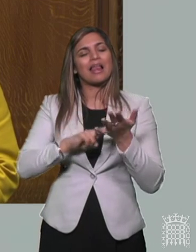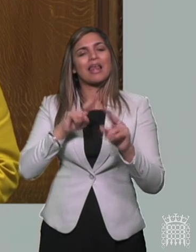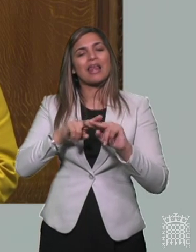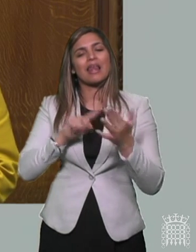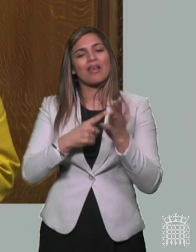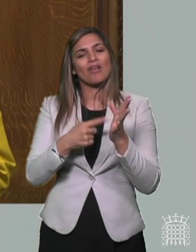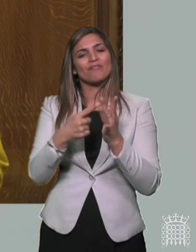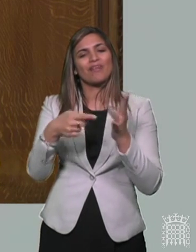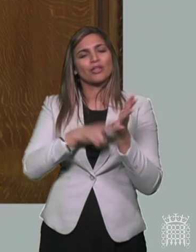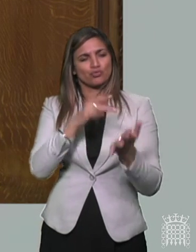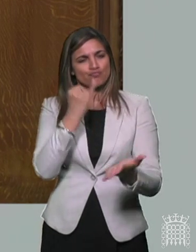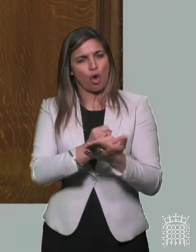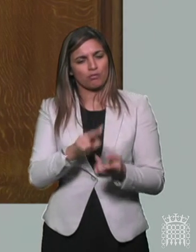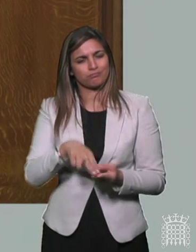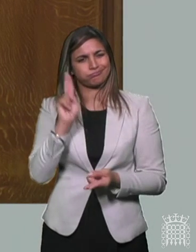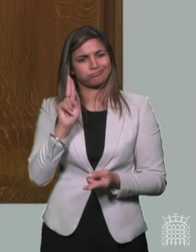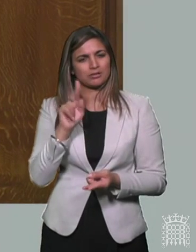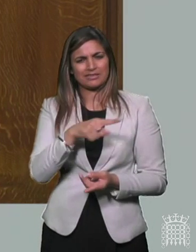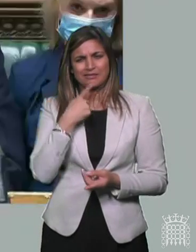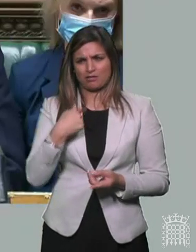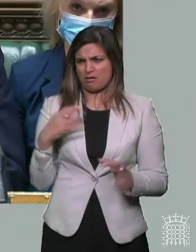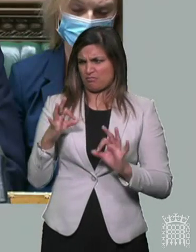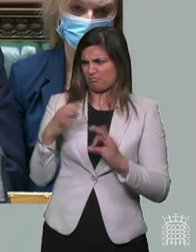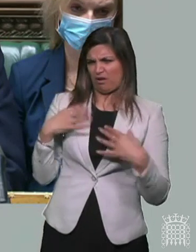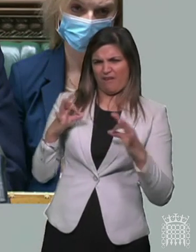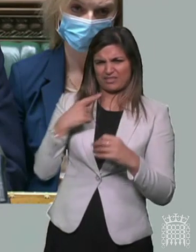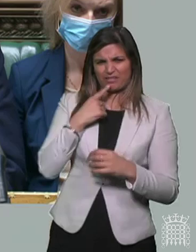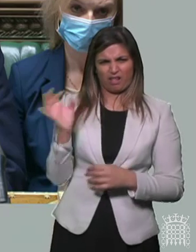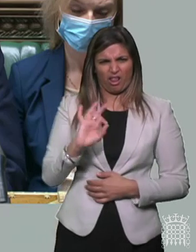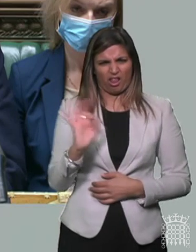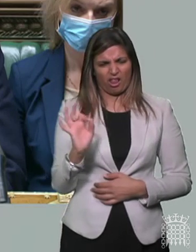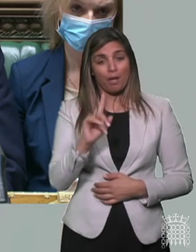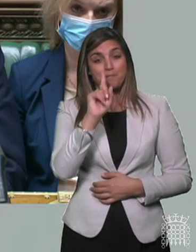In his reply he told the House that he had said “no such thing”.